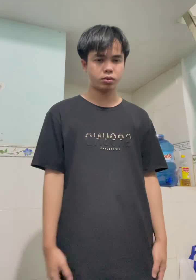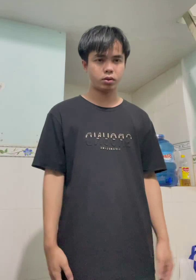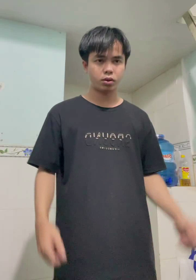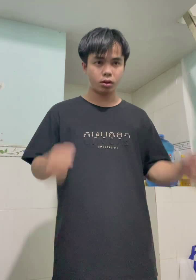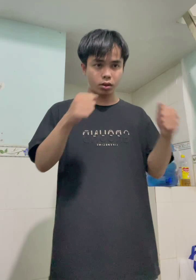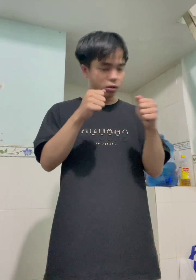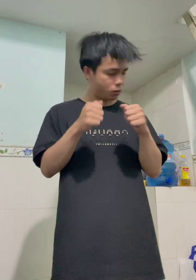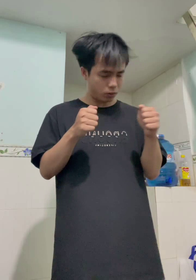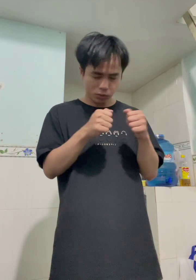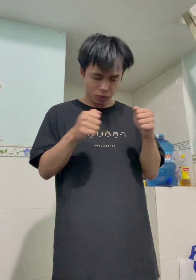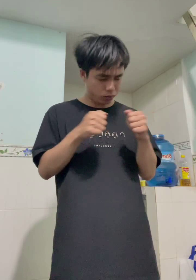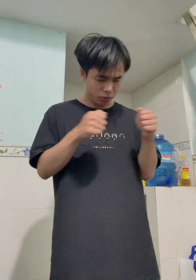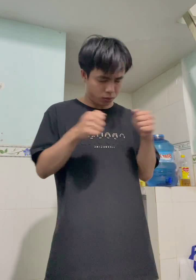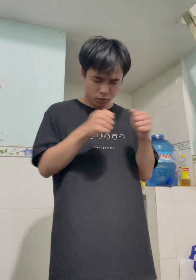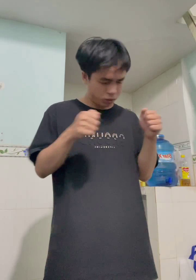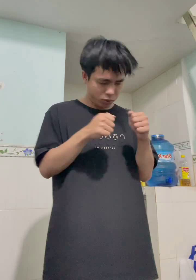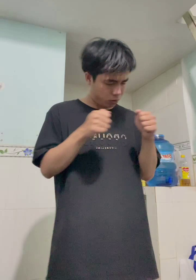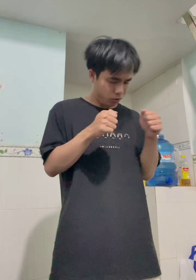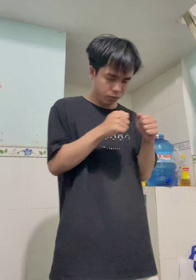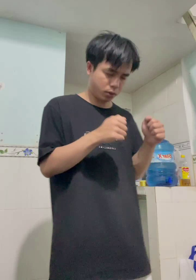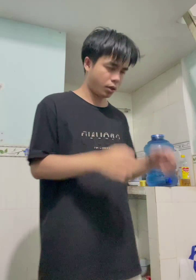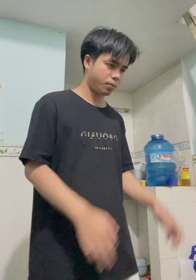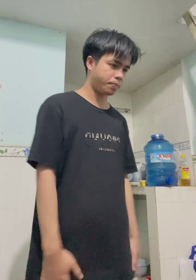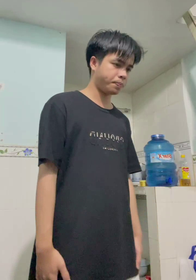lanh